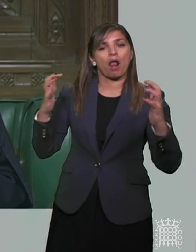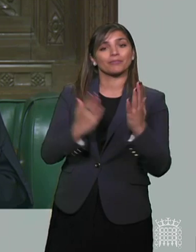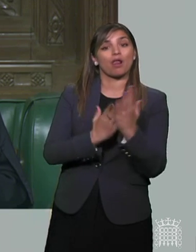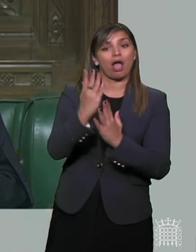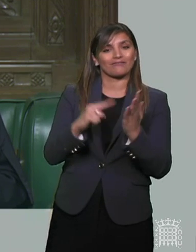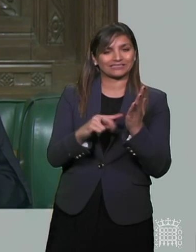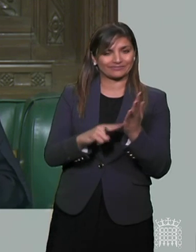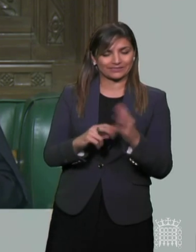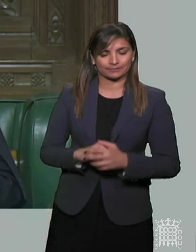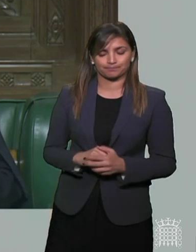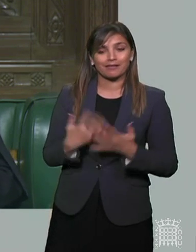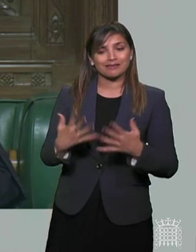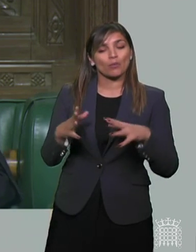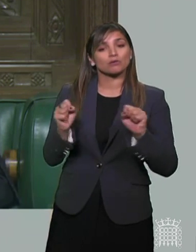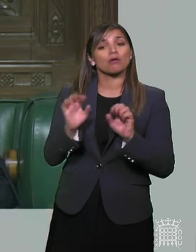Number one please mister speaker.